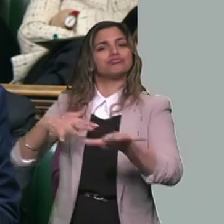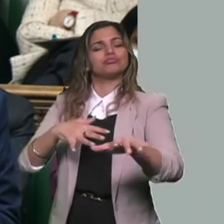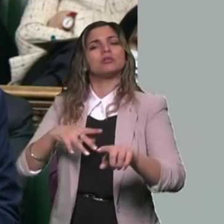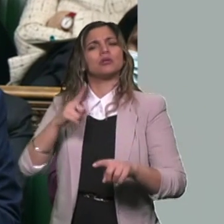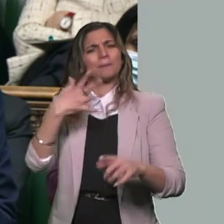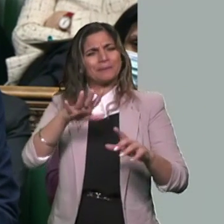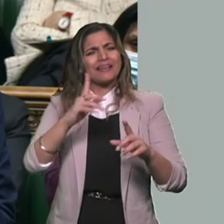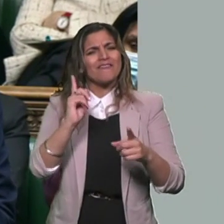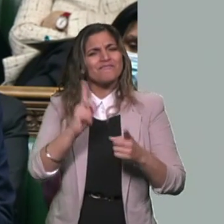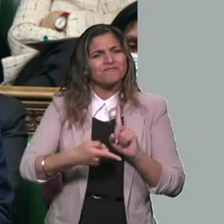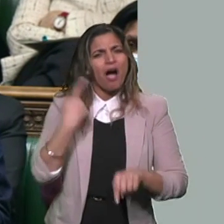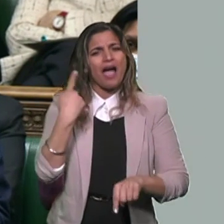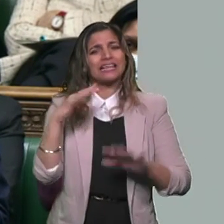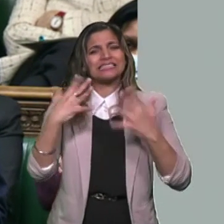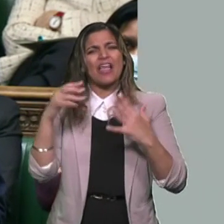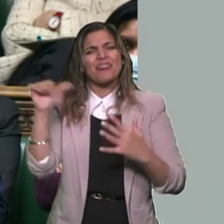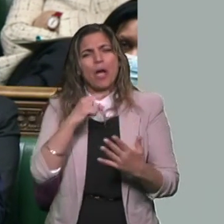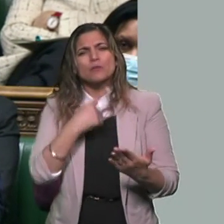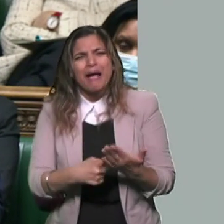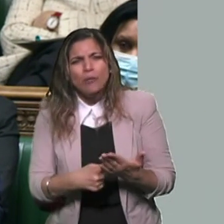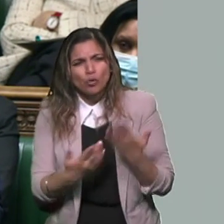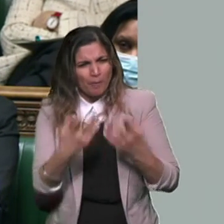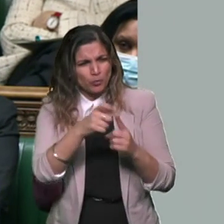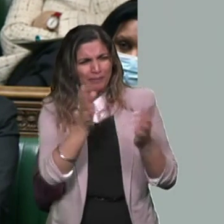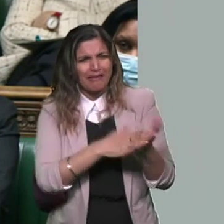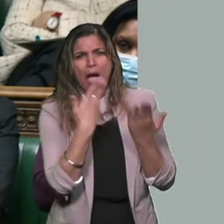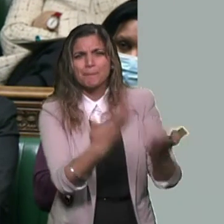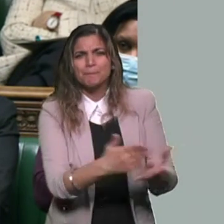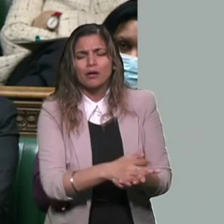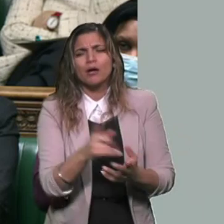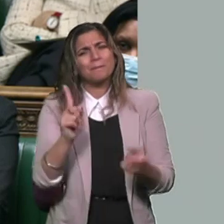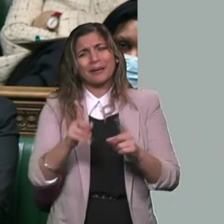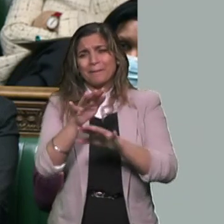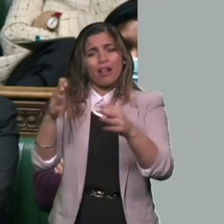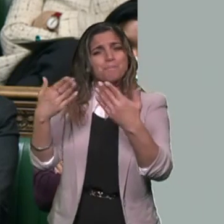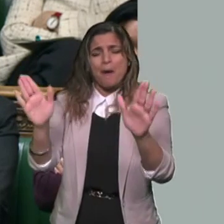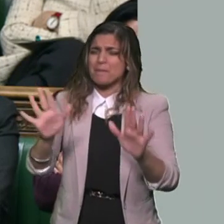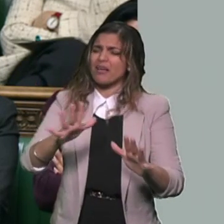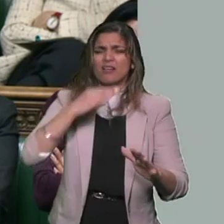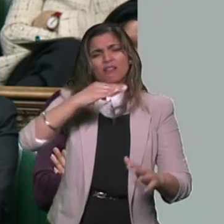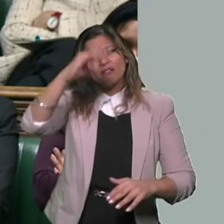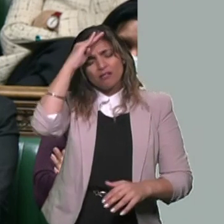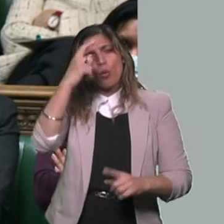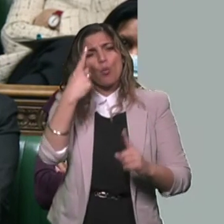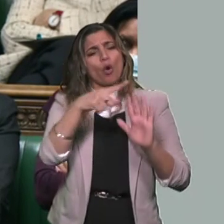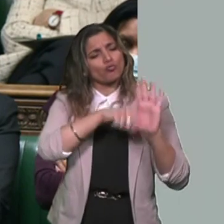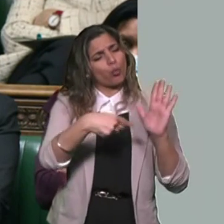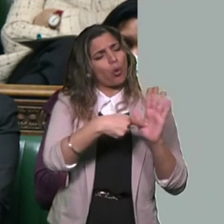People out there are sick to the back teeth of it being one rule for the Tories and another for everyone else.